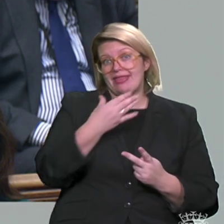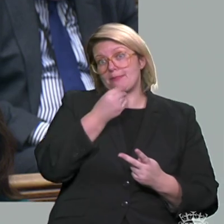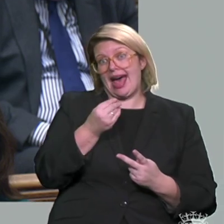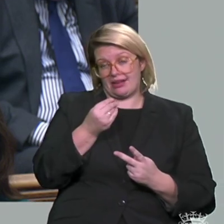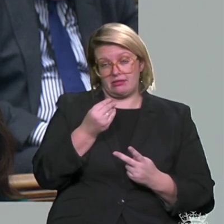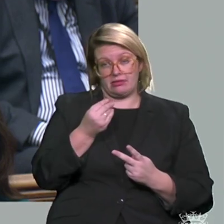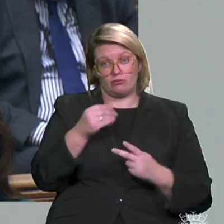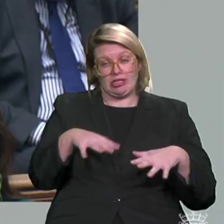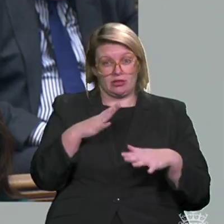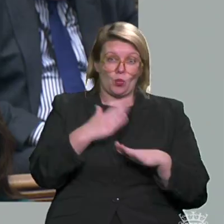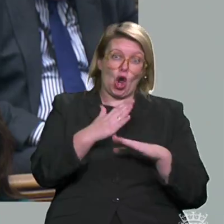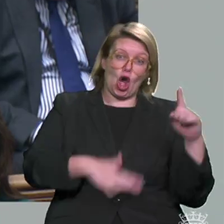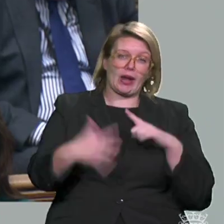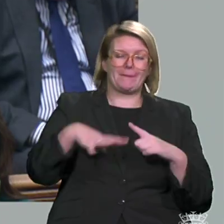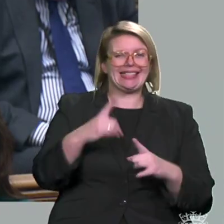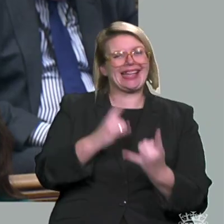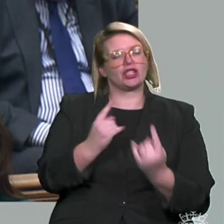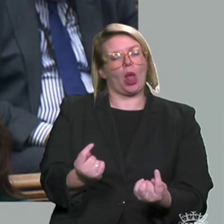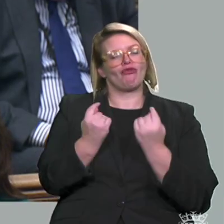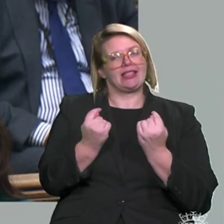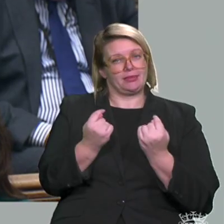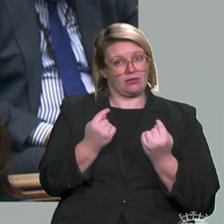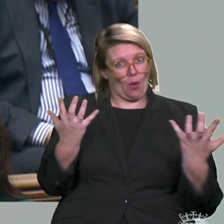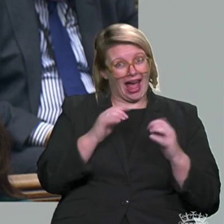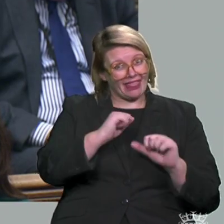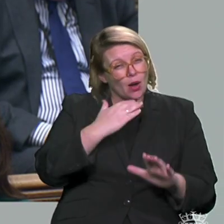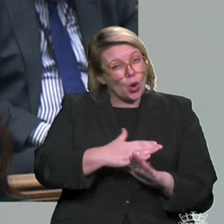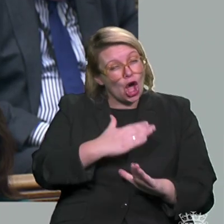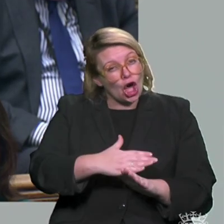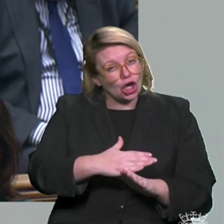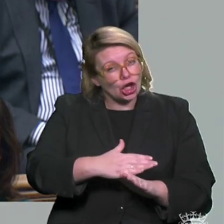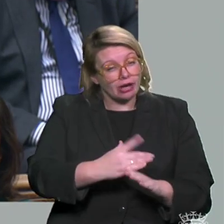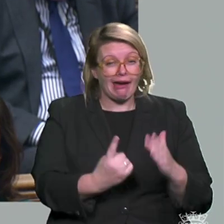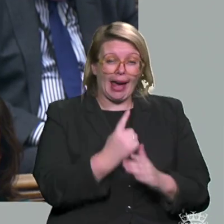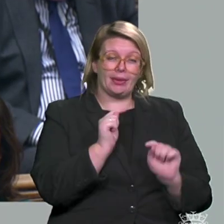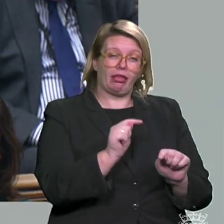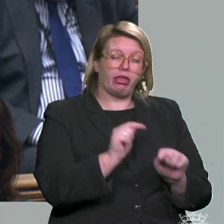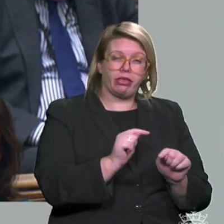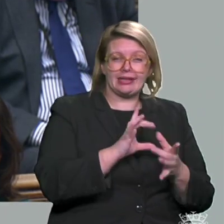The Government’s own figures show that 41% of them say their perpetrator faced no consequences.